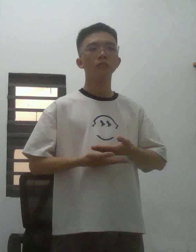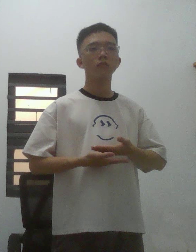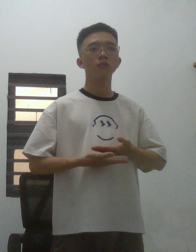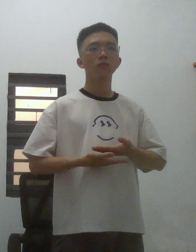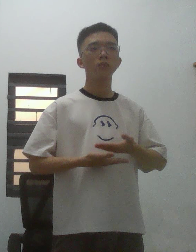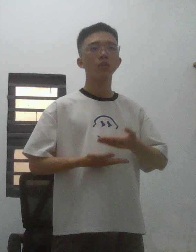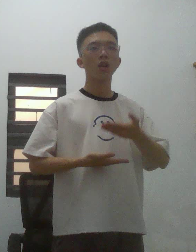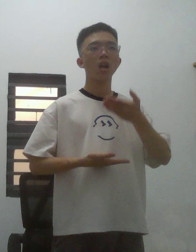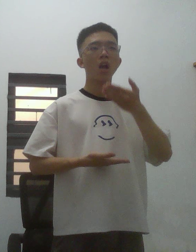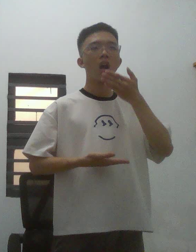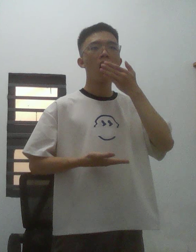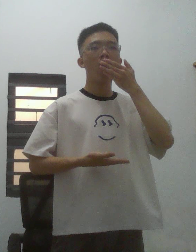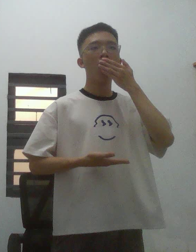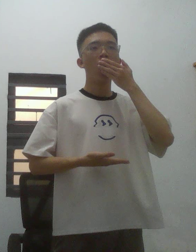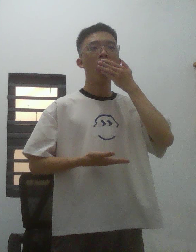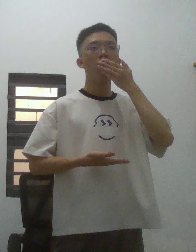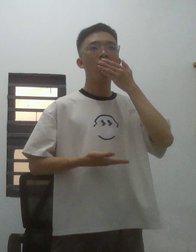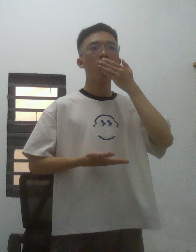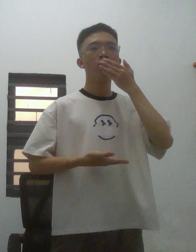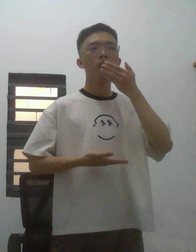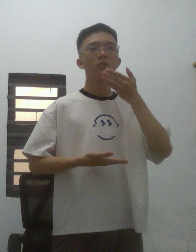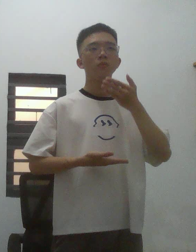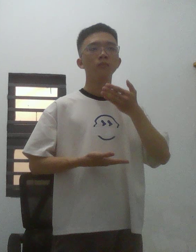sup